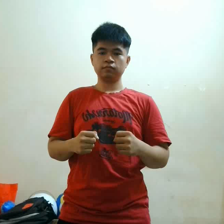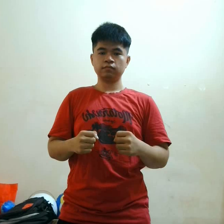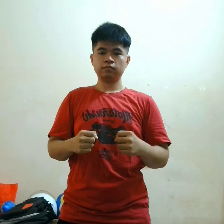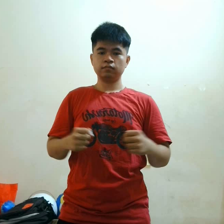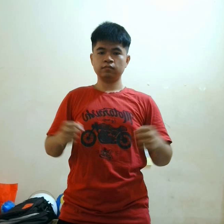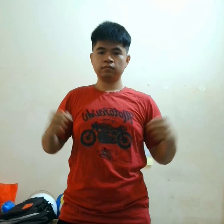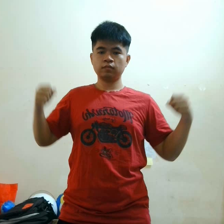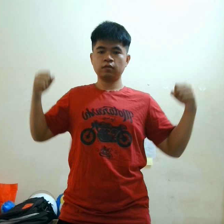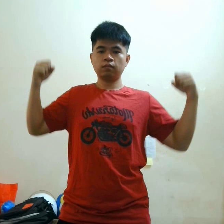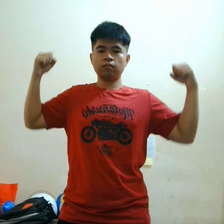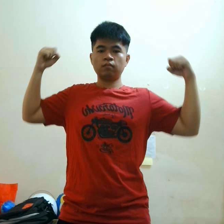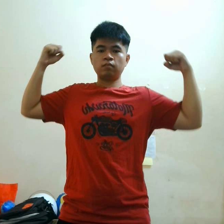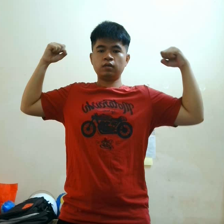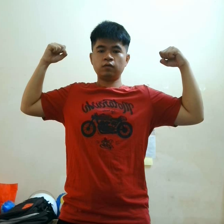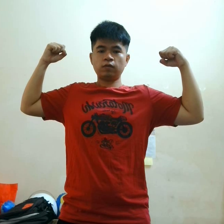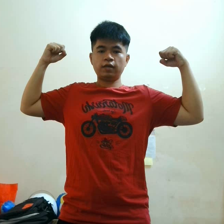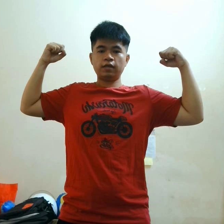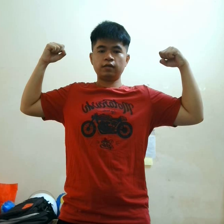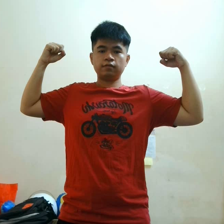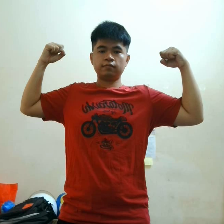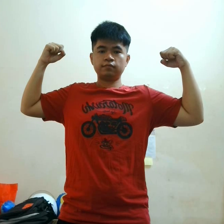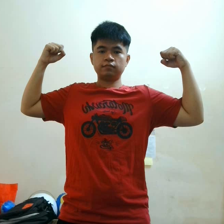minh khoe